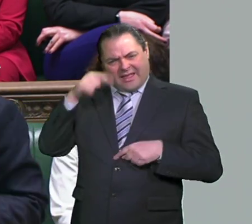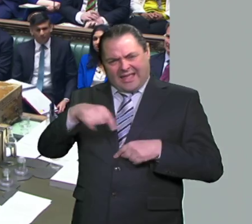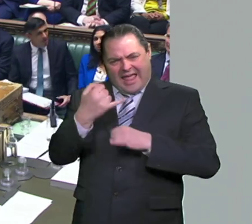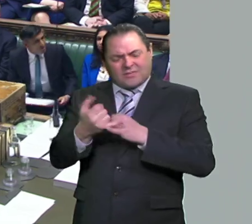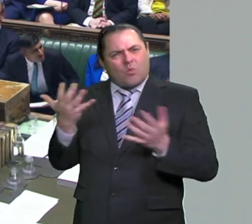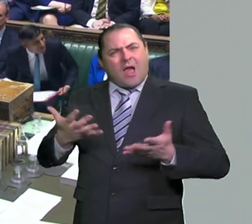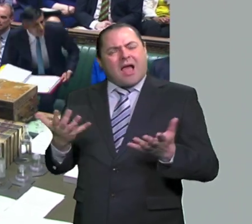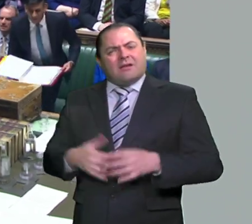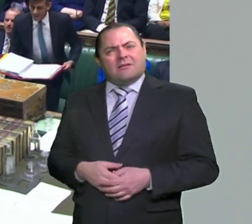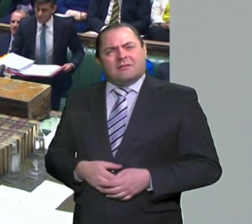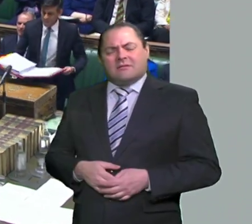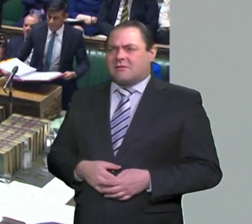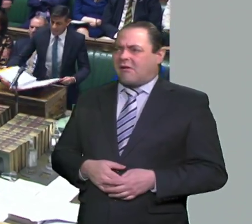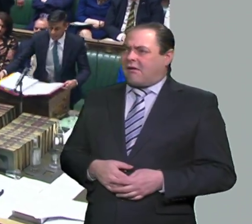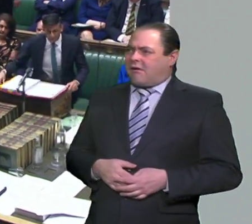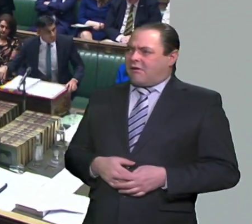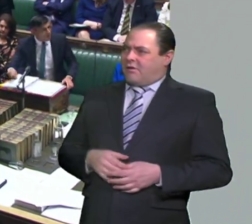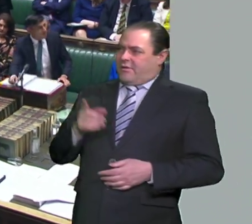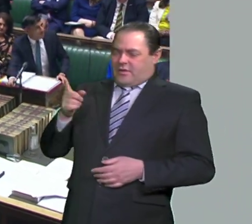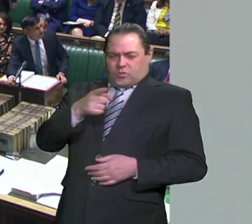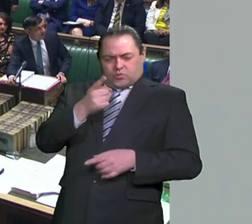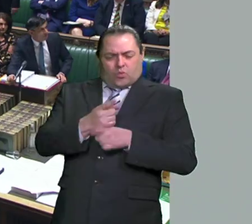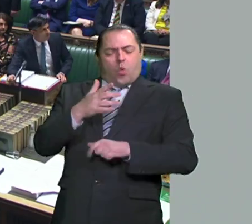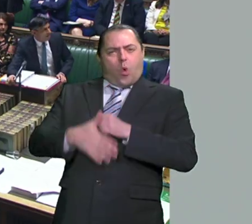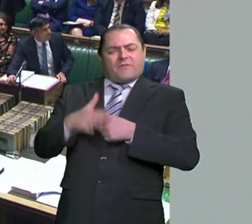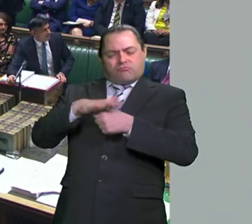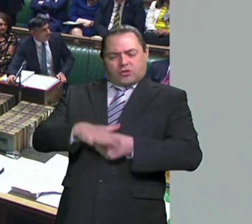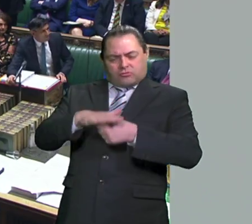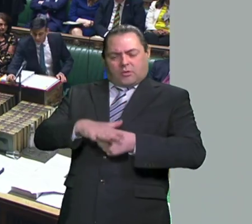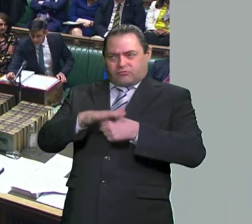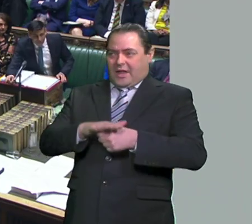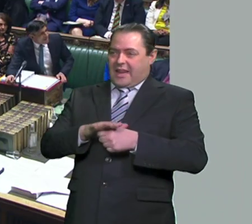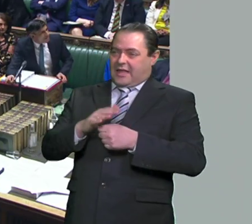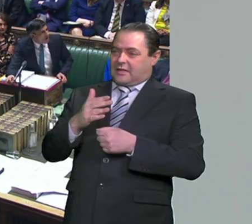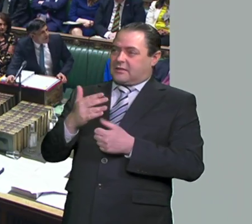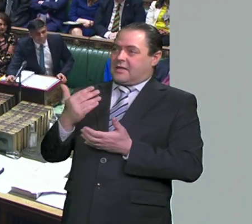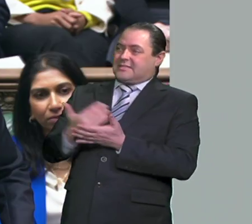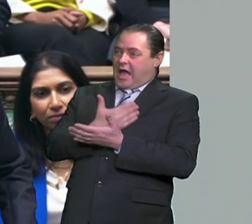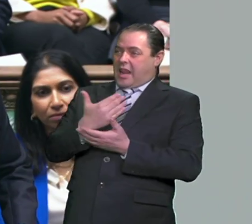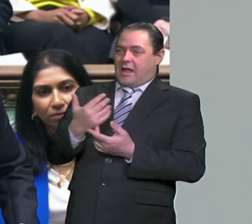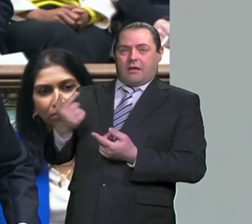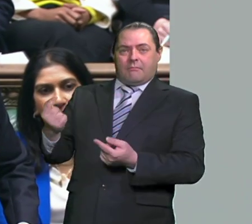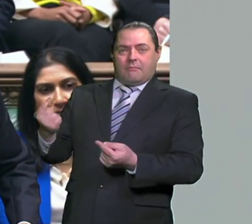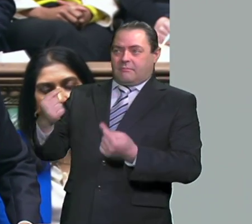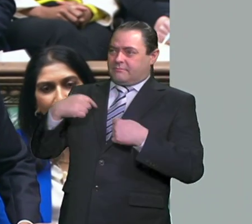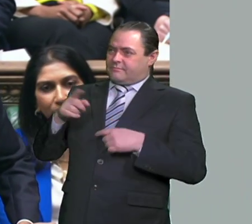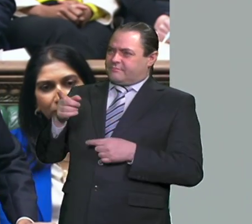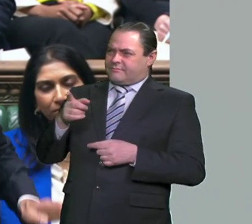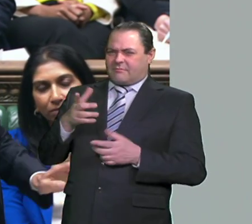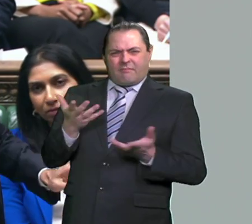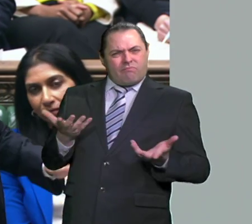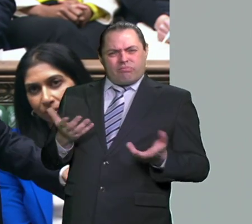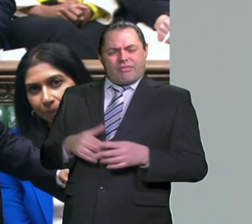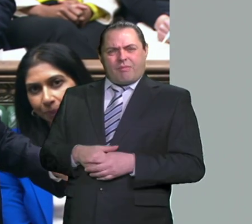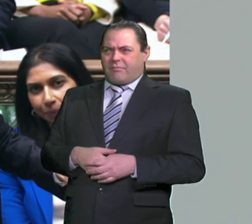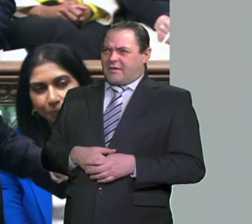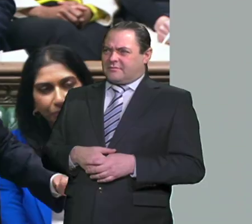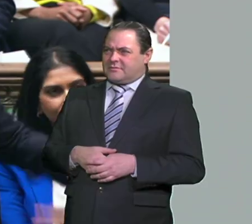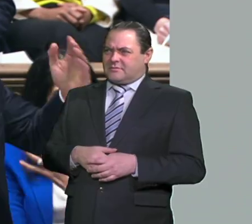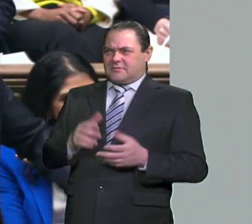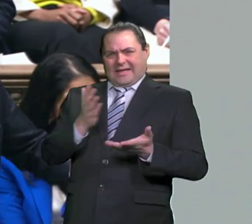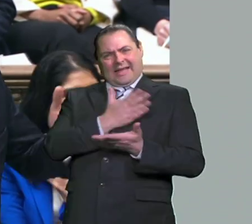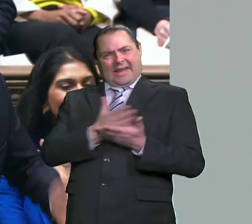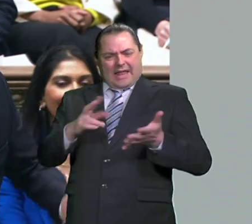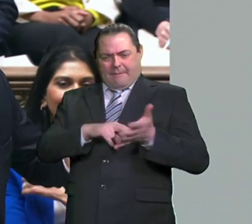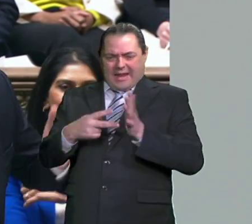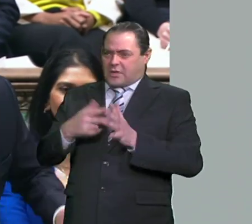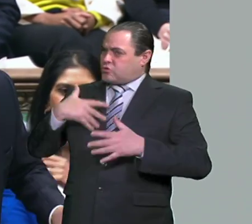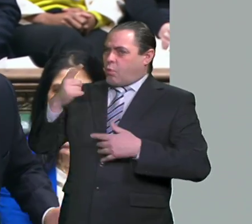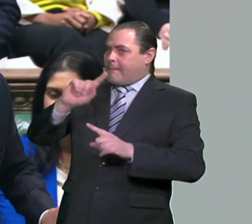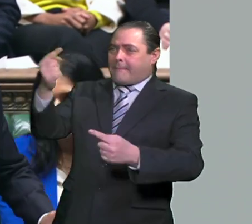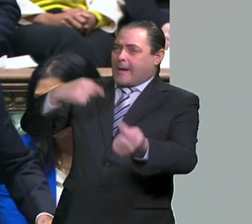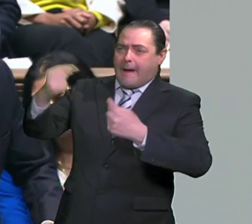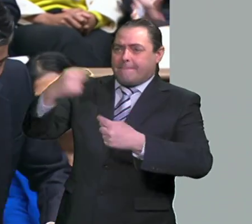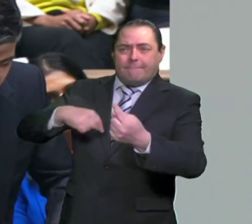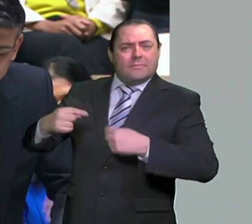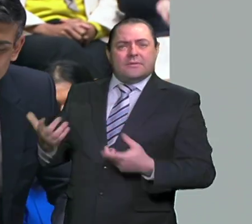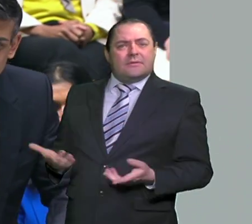The right honourable and learned Gentleman talks about the pressure on our asylum system, but we have a clear plan to stop people coming here in the first place.